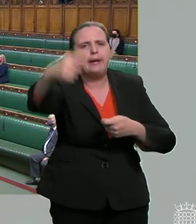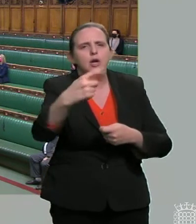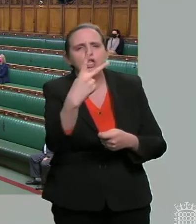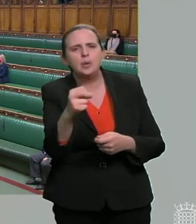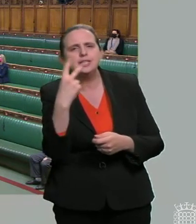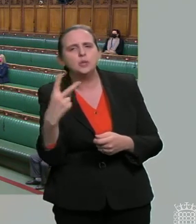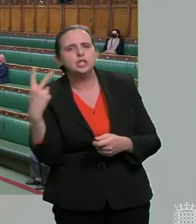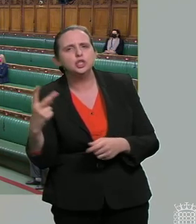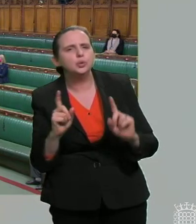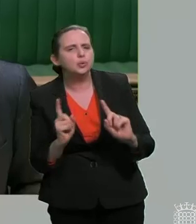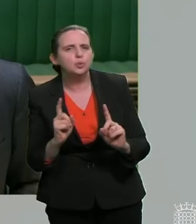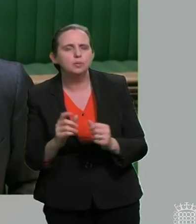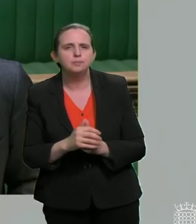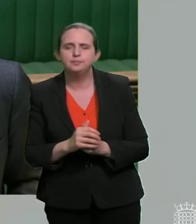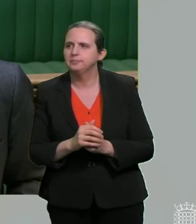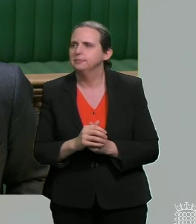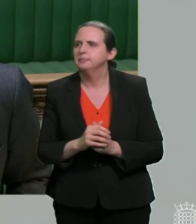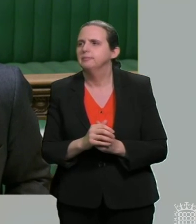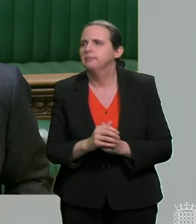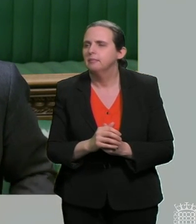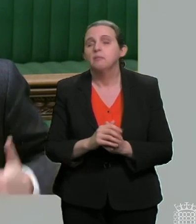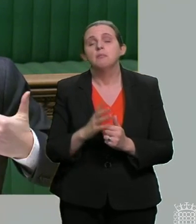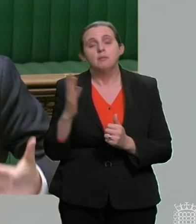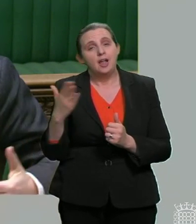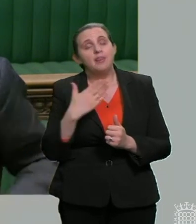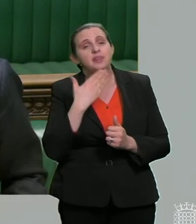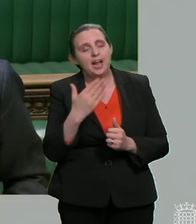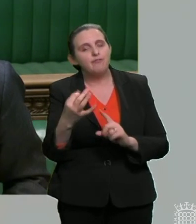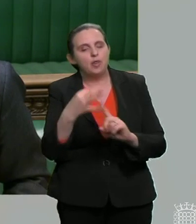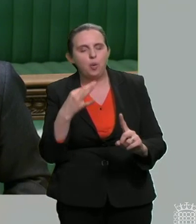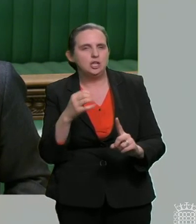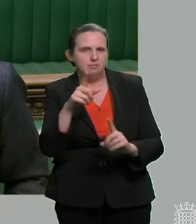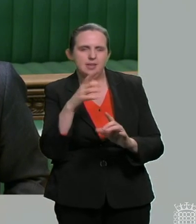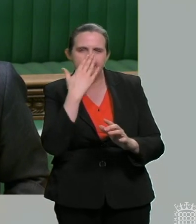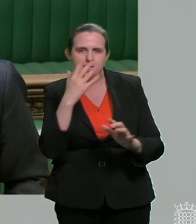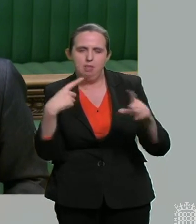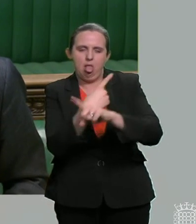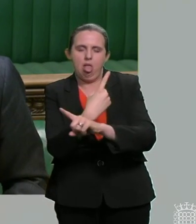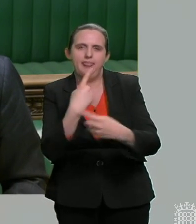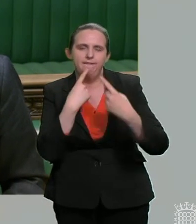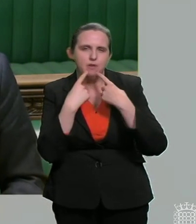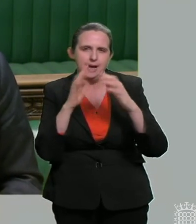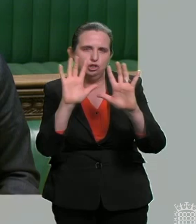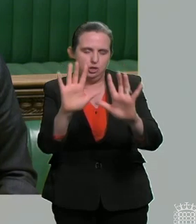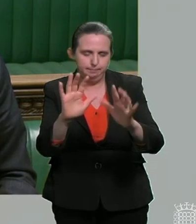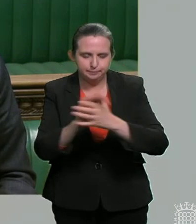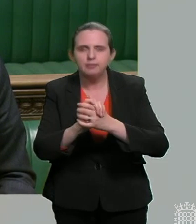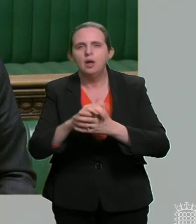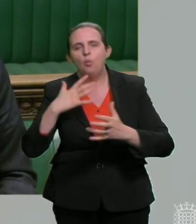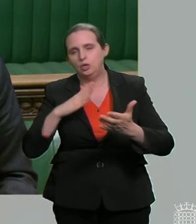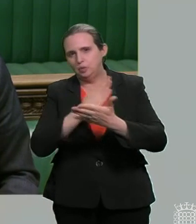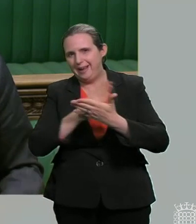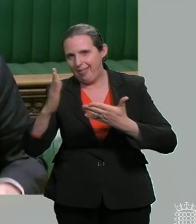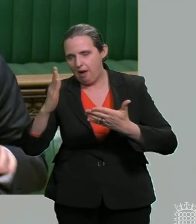The honourable Lady is on to something, but she is barking up the wrong tree. We are not cutting the green homes grant.